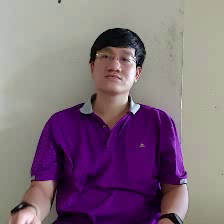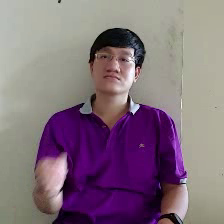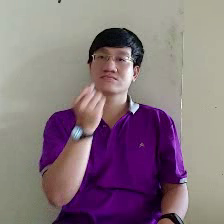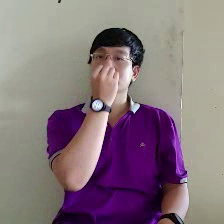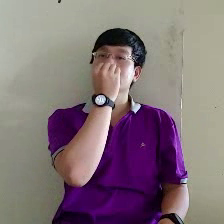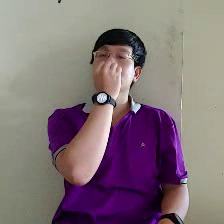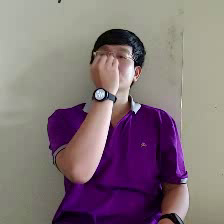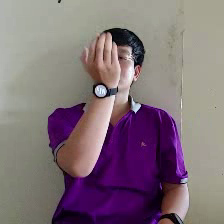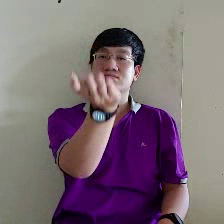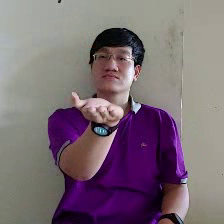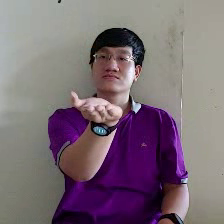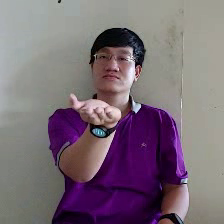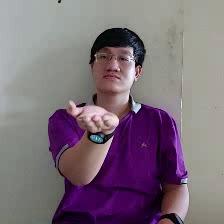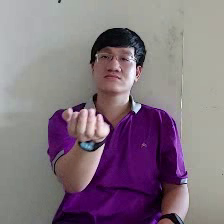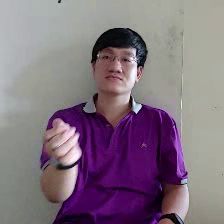Cảm ơn